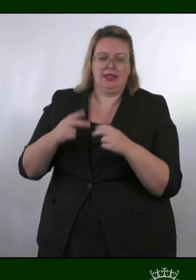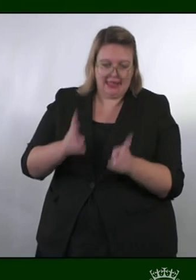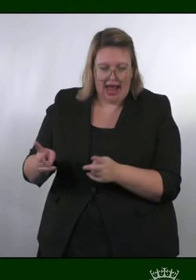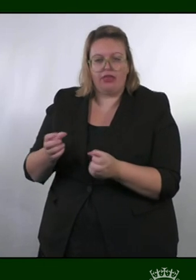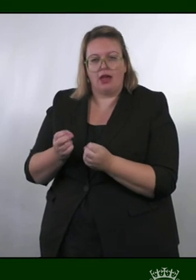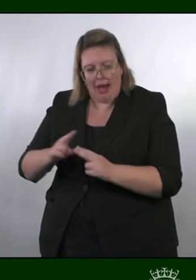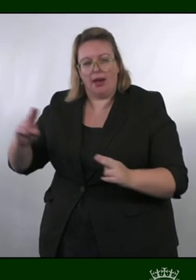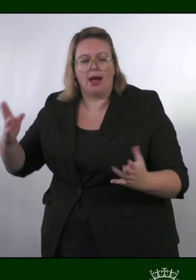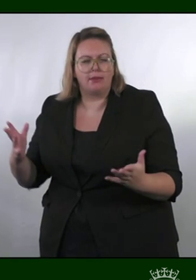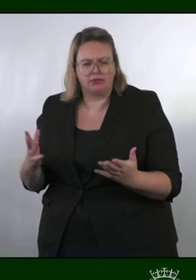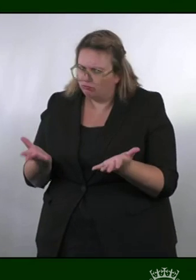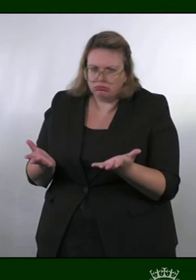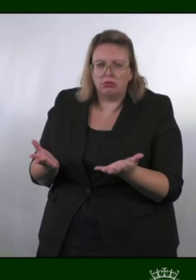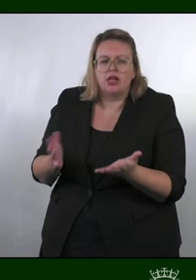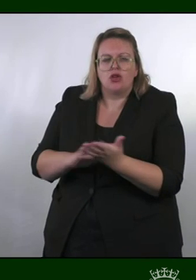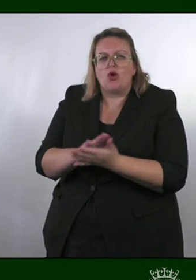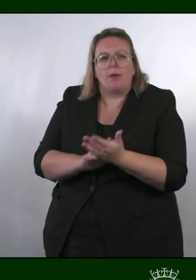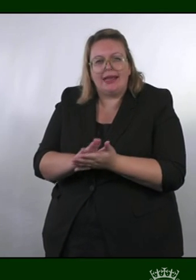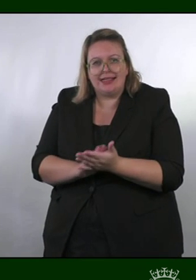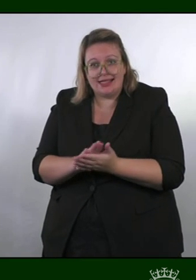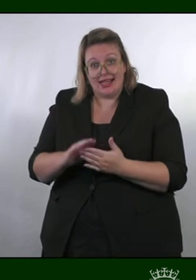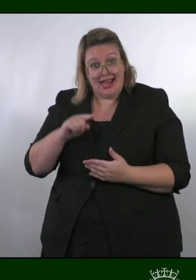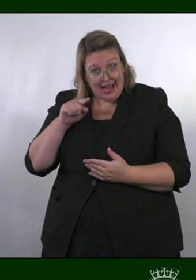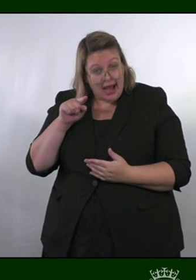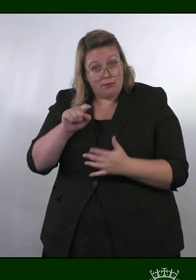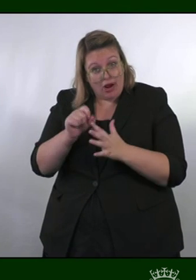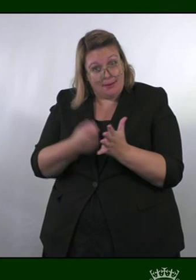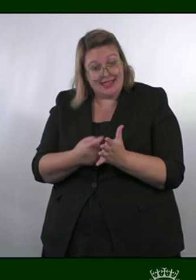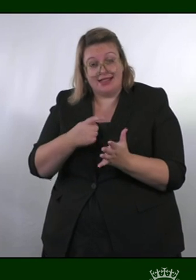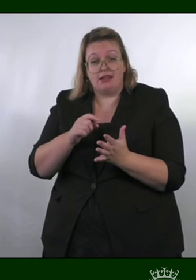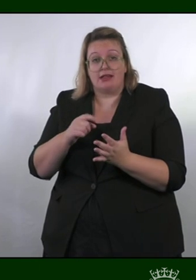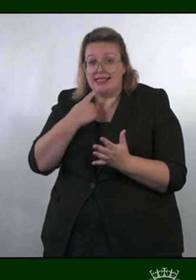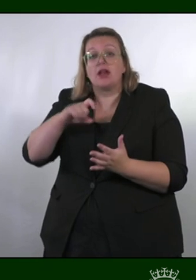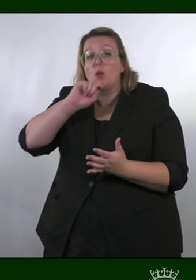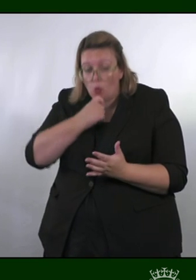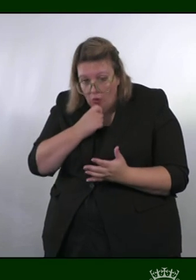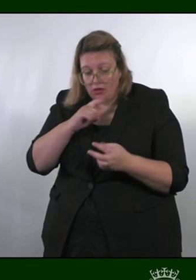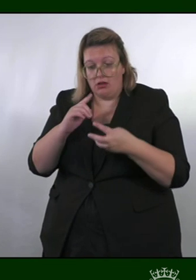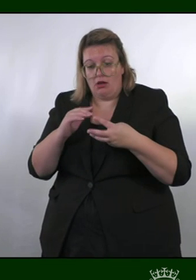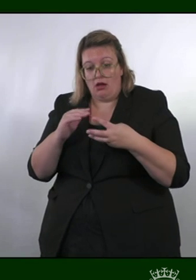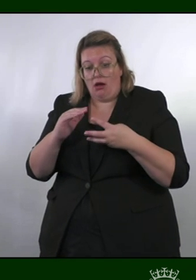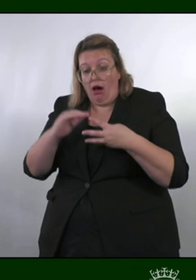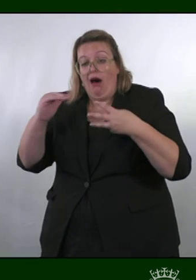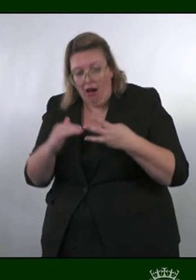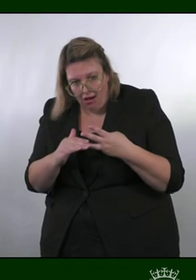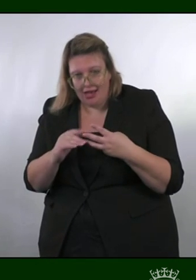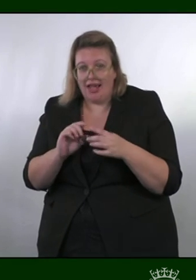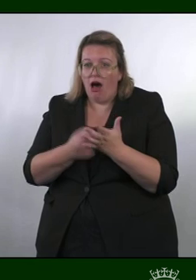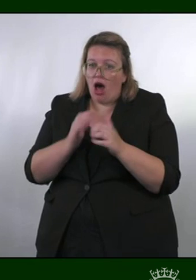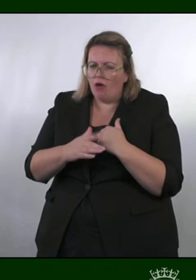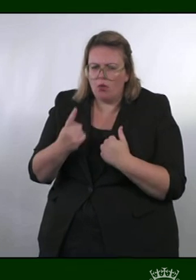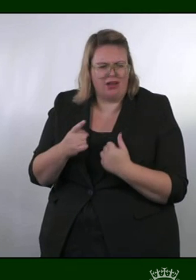Is the Prime Minister seriously saying that he would take a tier 3 area out of tier 3 with the R above 1?